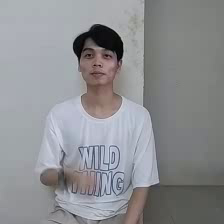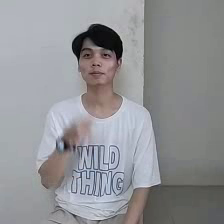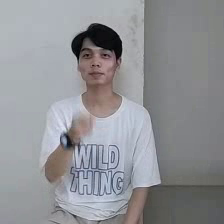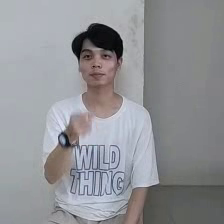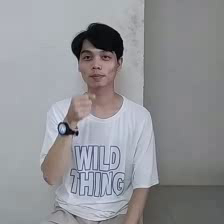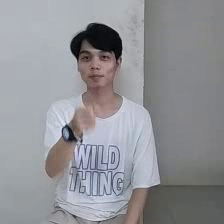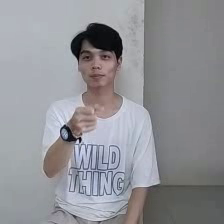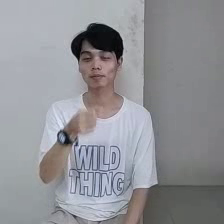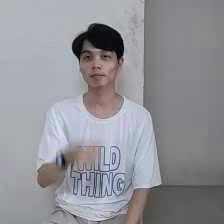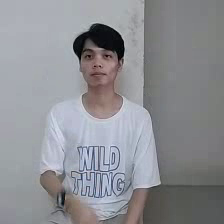Phỏng vấn